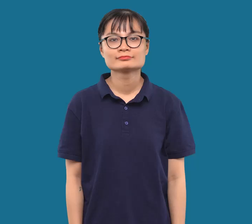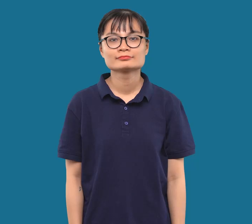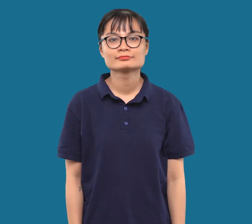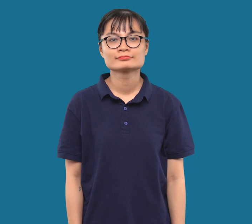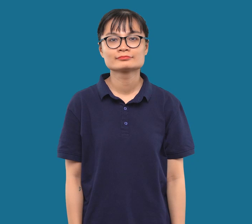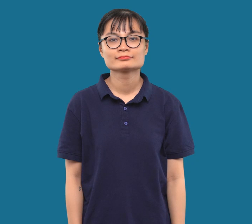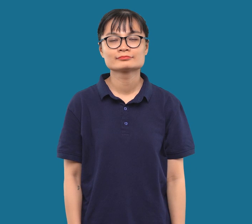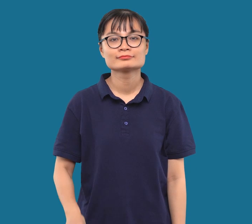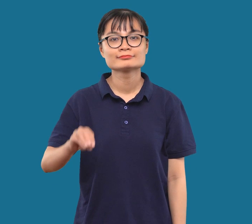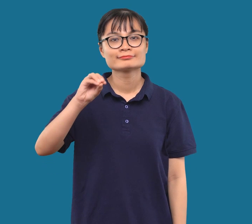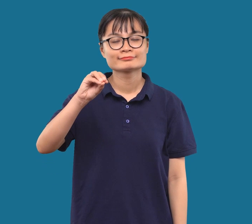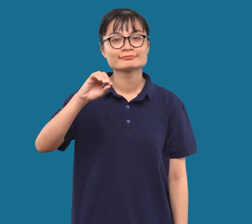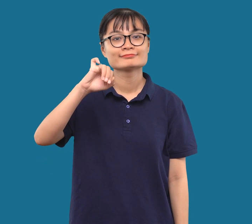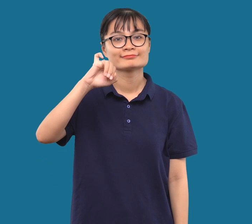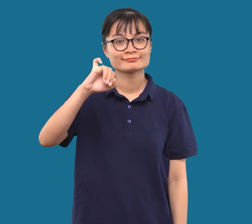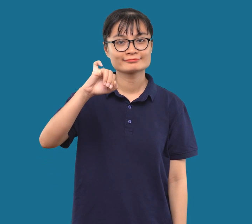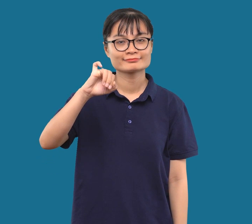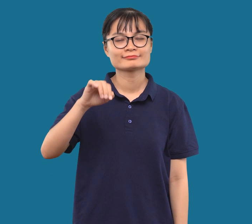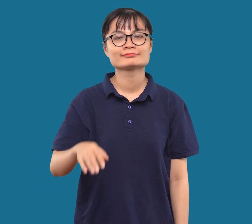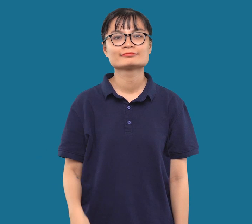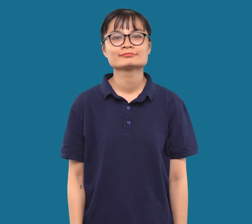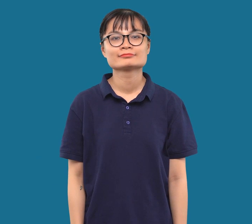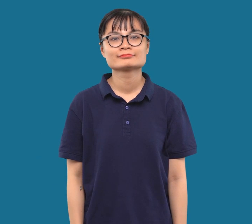ơ